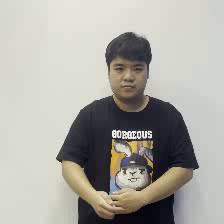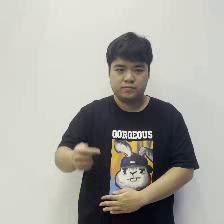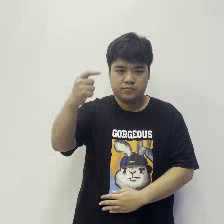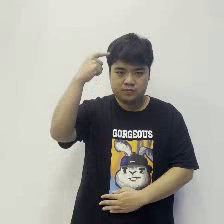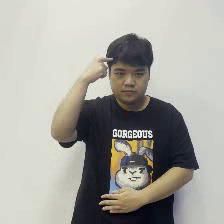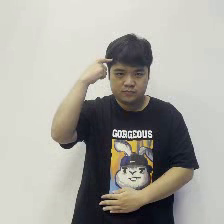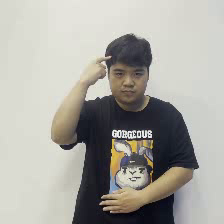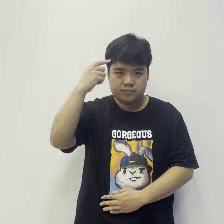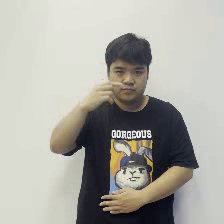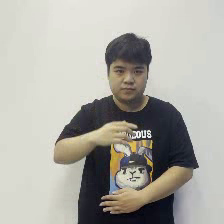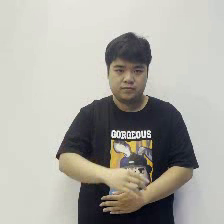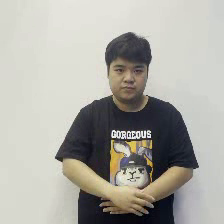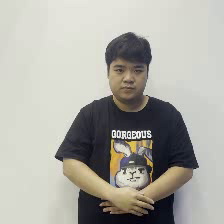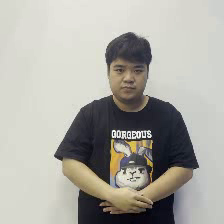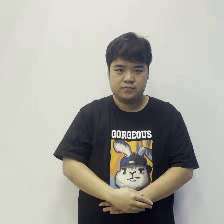Đầu